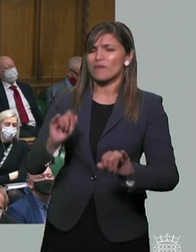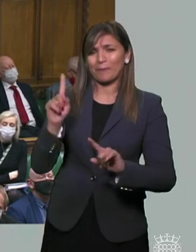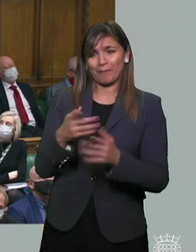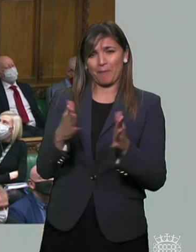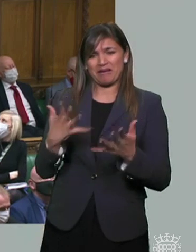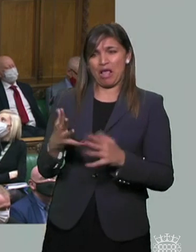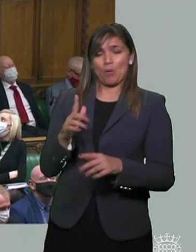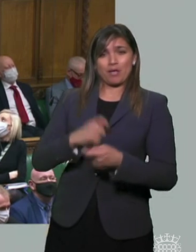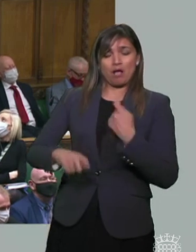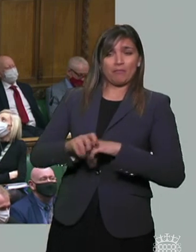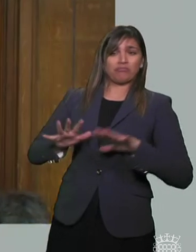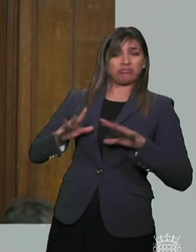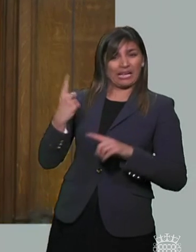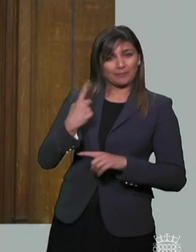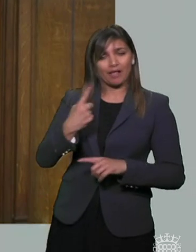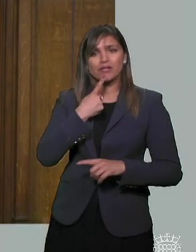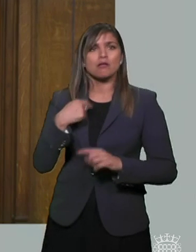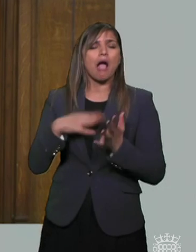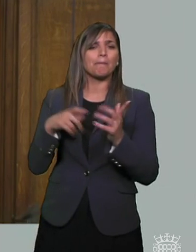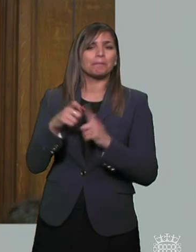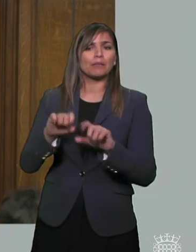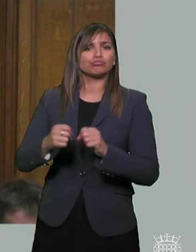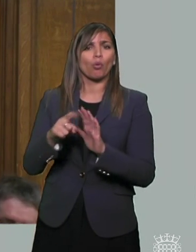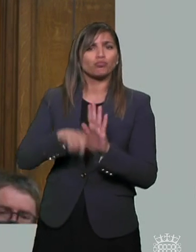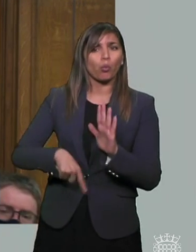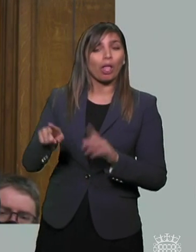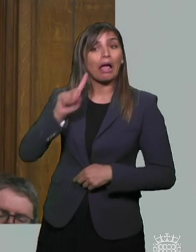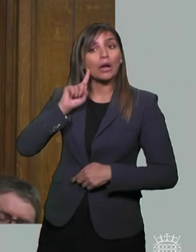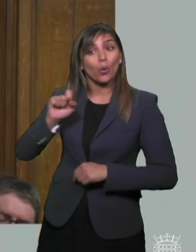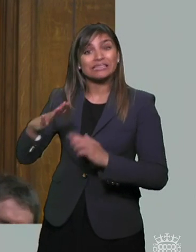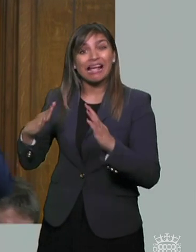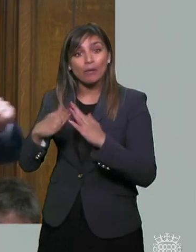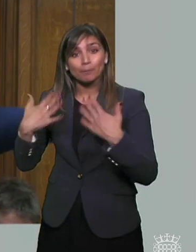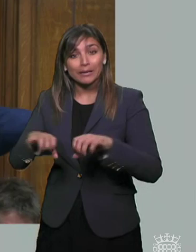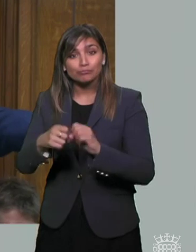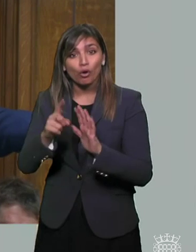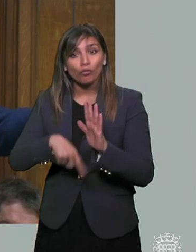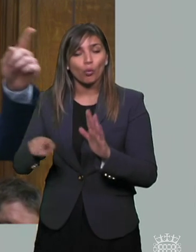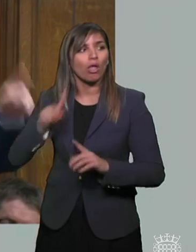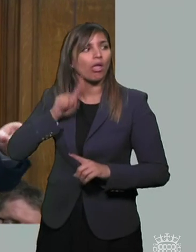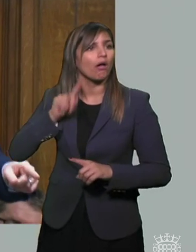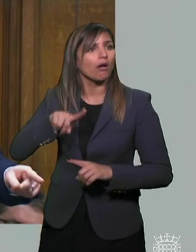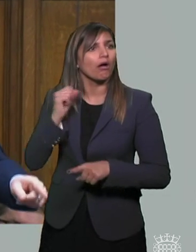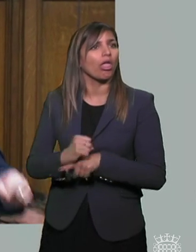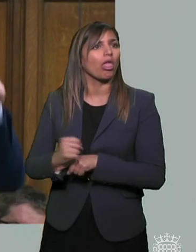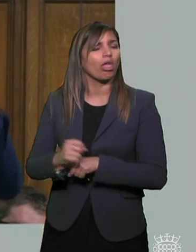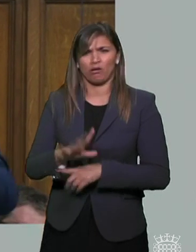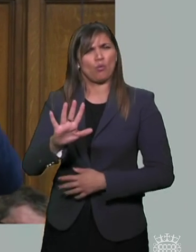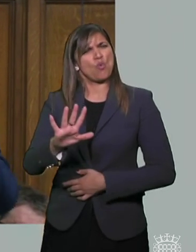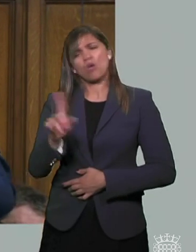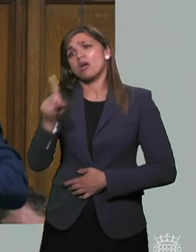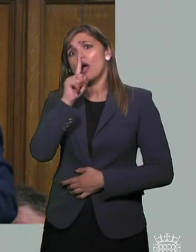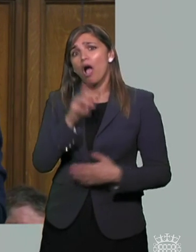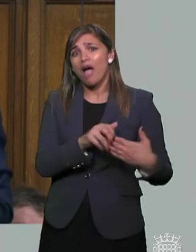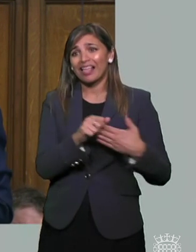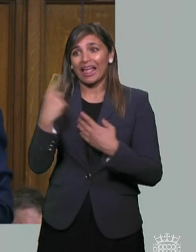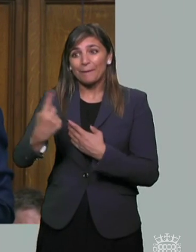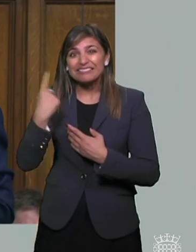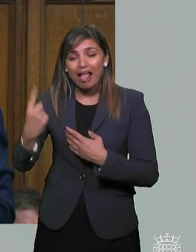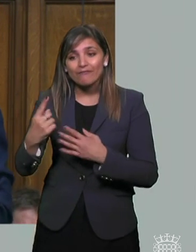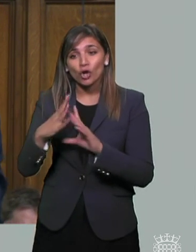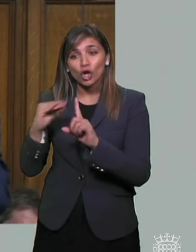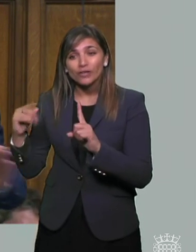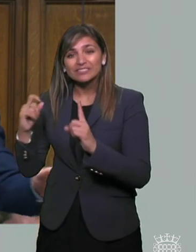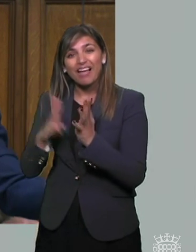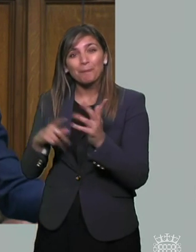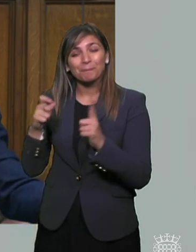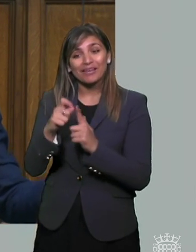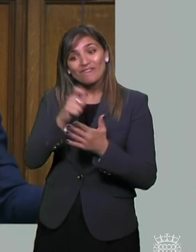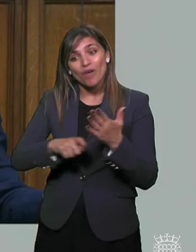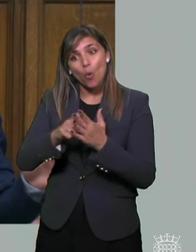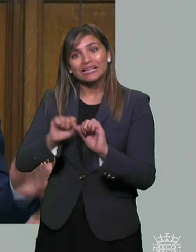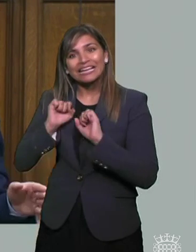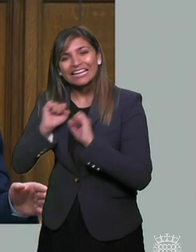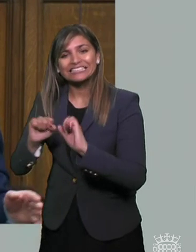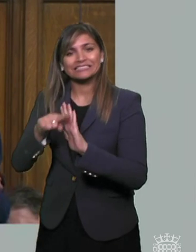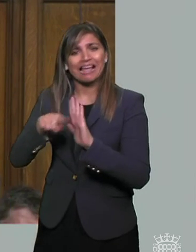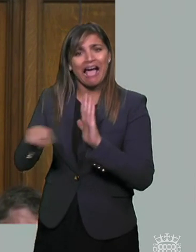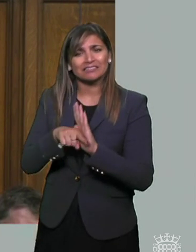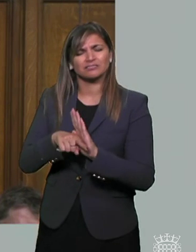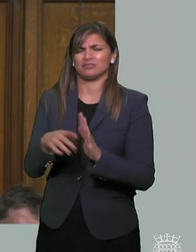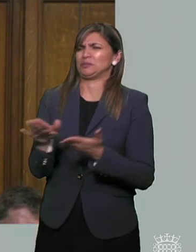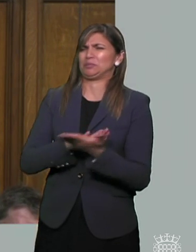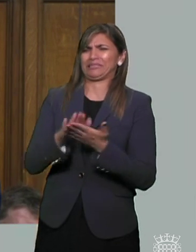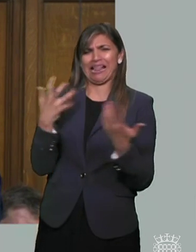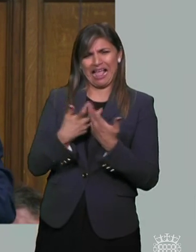Excusing rule-breaking by his own MPs, ignoring rule-breaking in his own house—he cannot even lead Tory MPs to vote for his public health guidance, so how can he expect to lead anybody else?